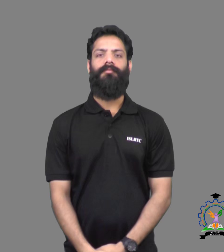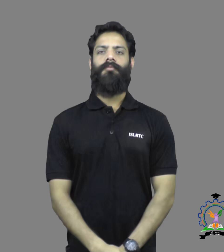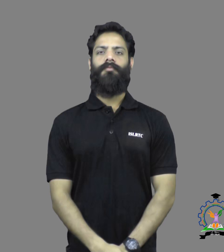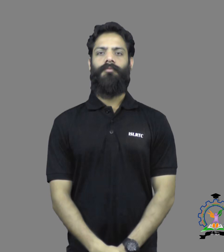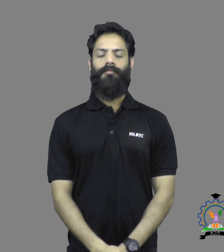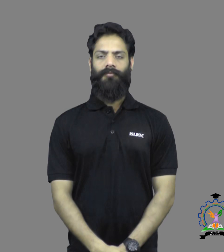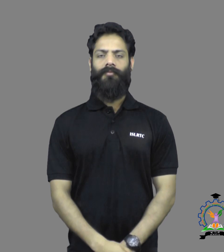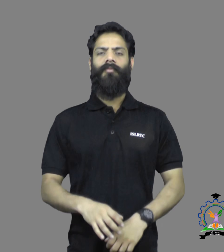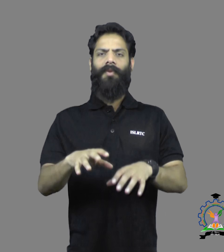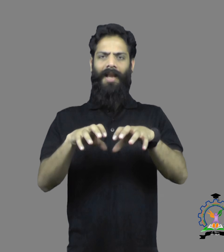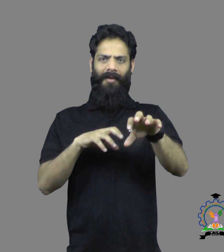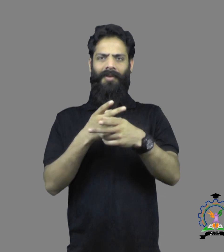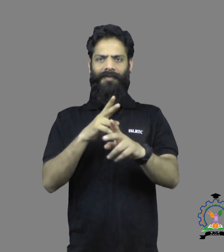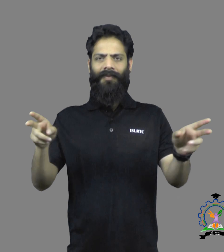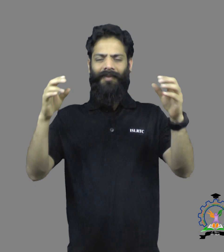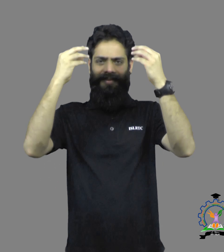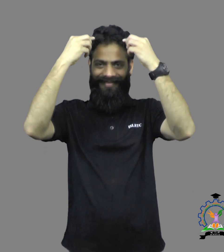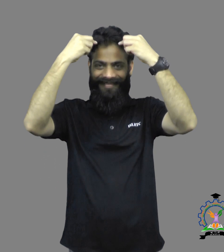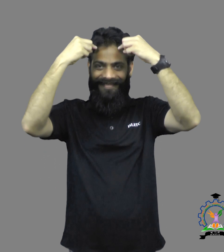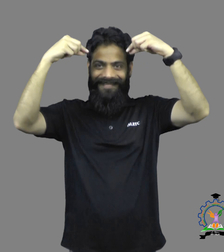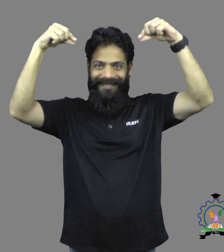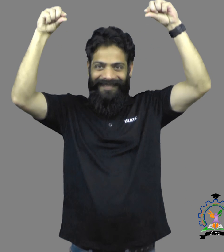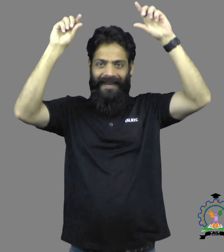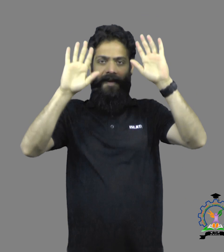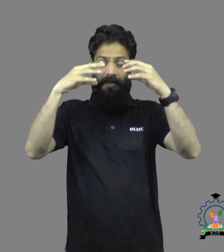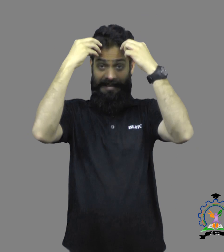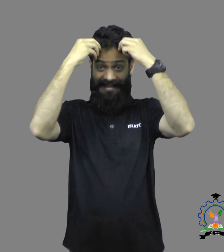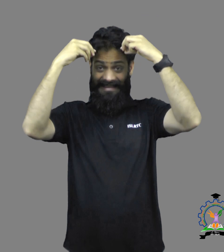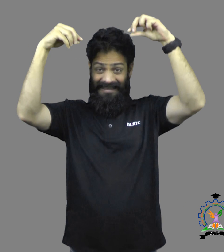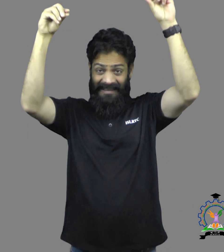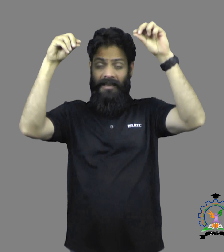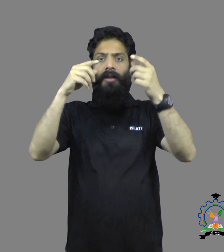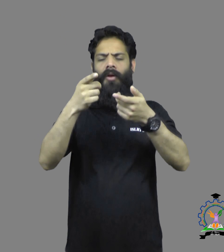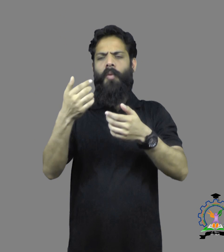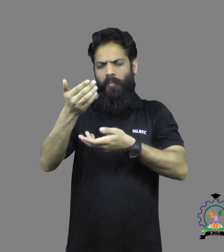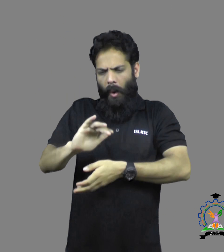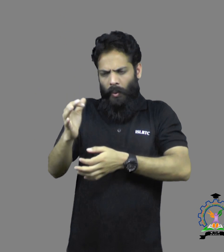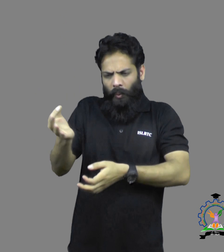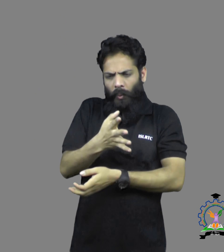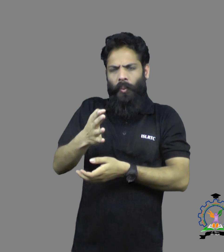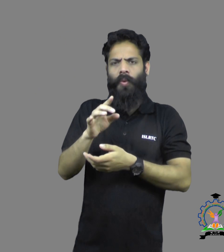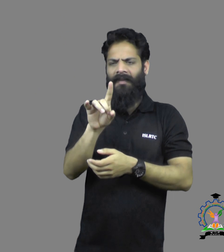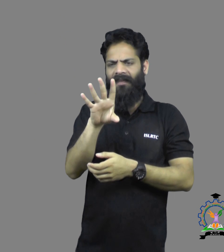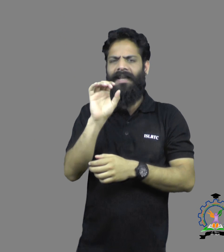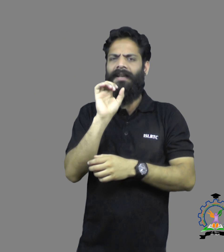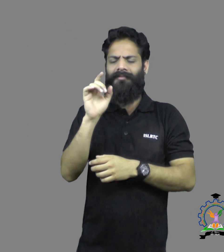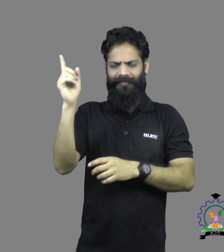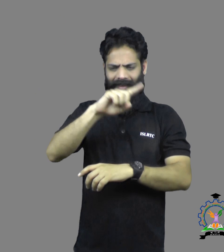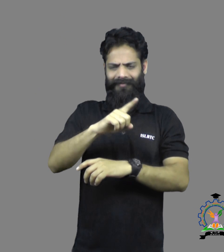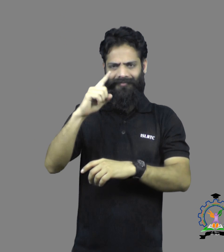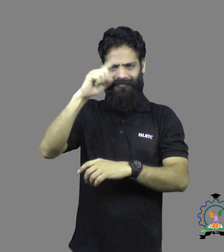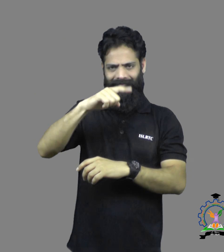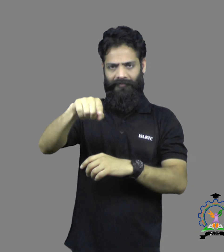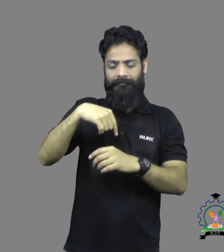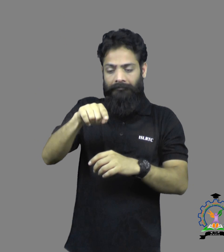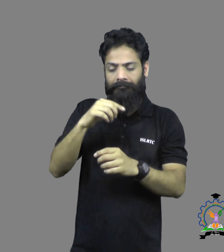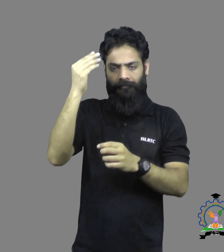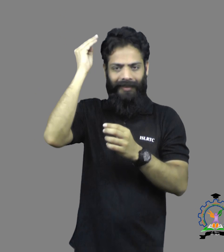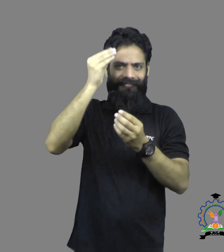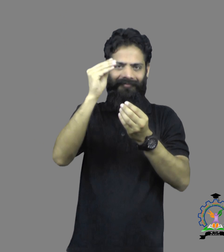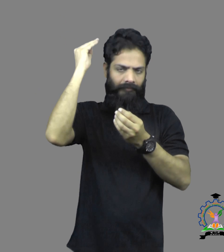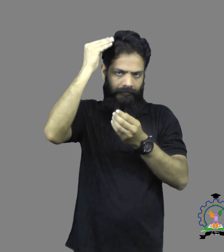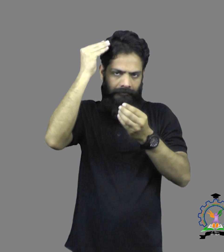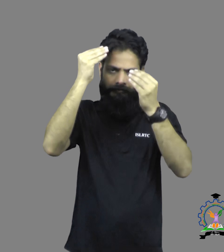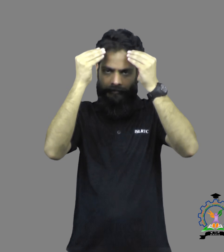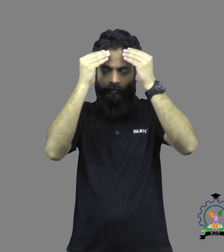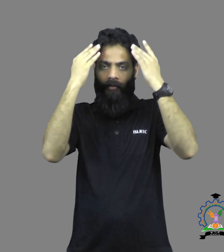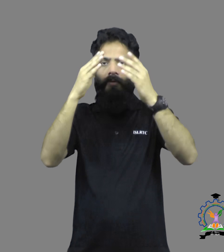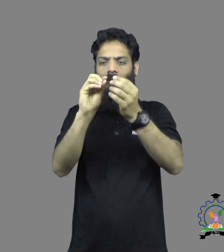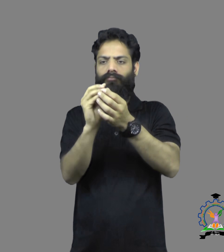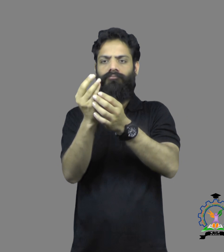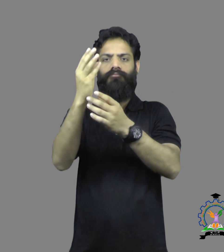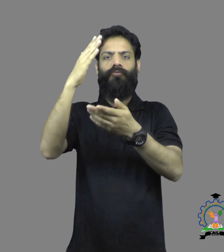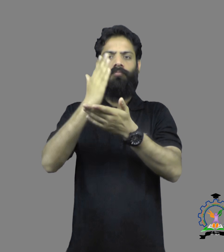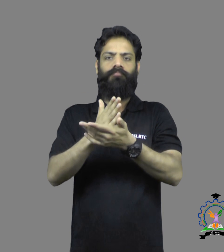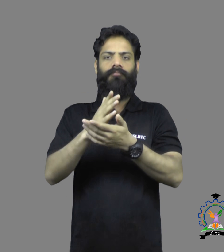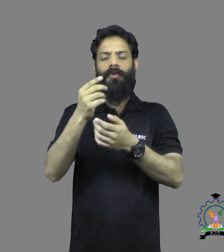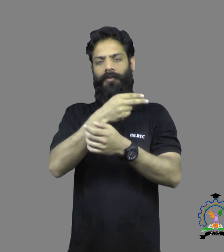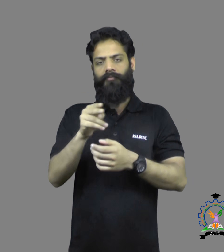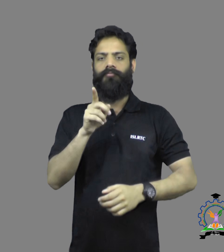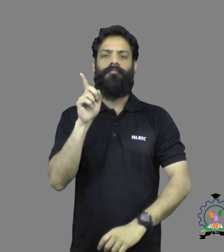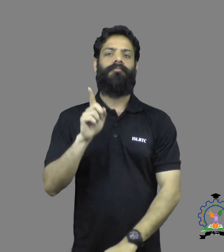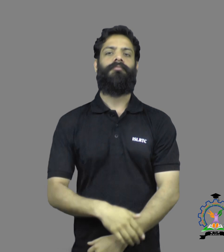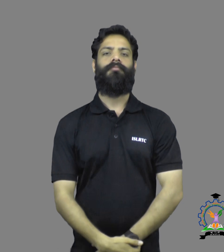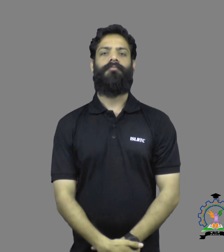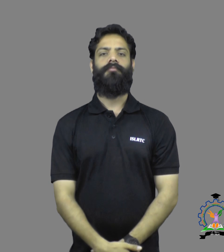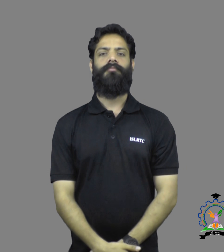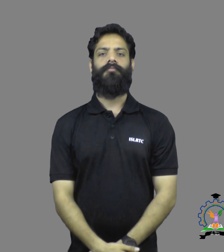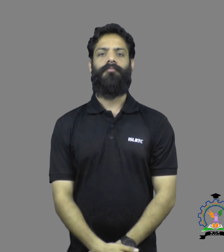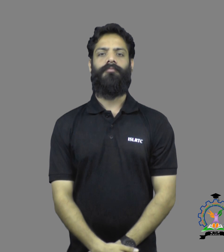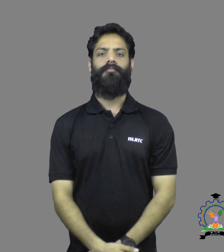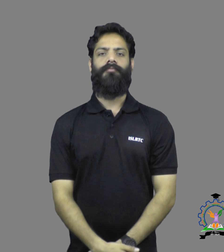Dehorning of Animals